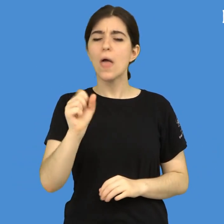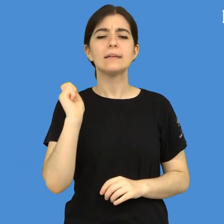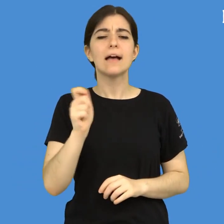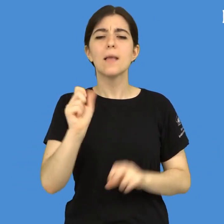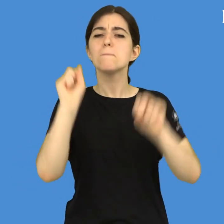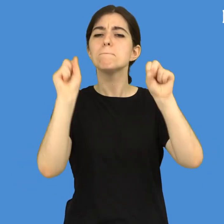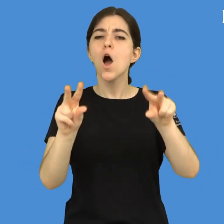frecuente